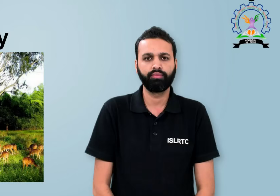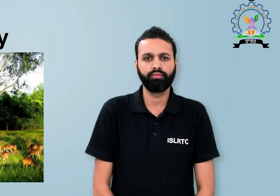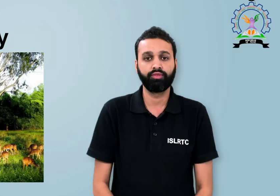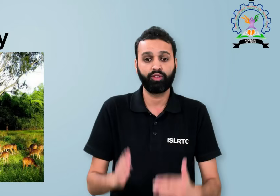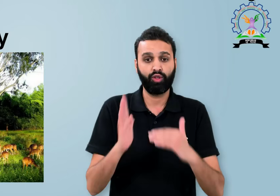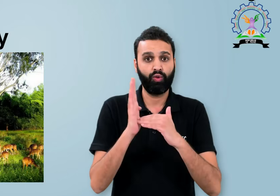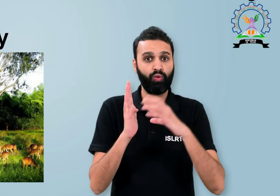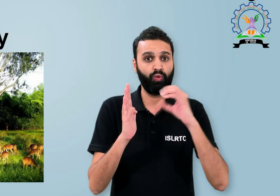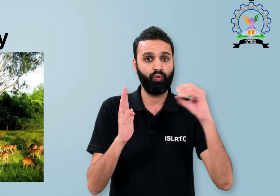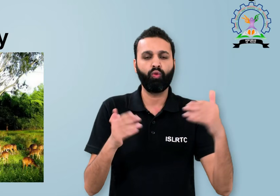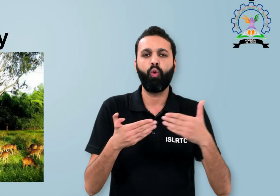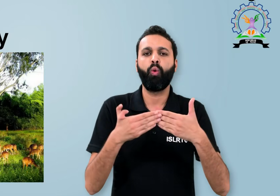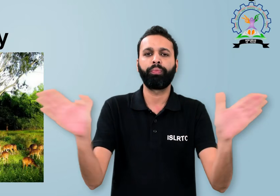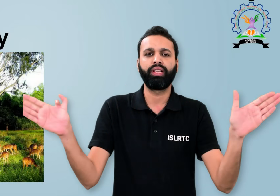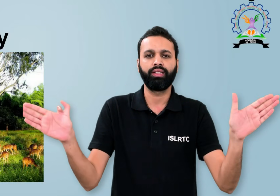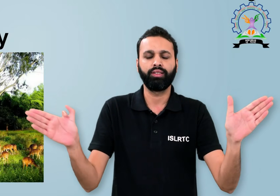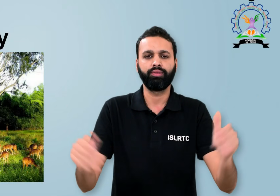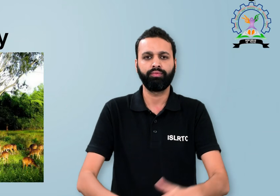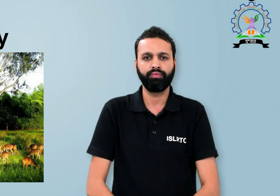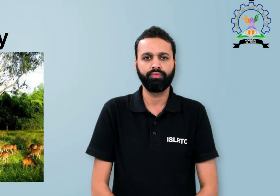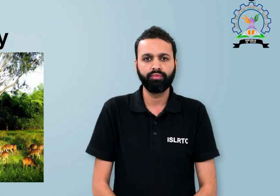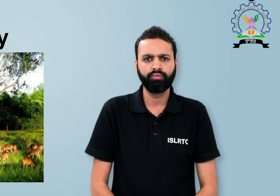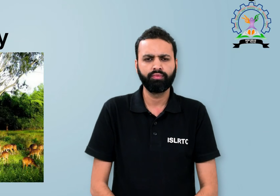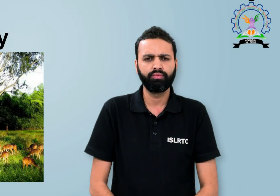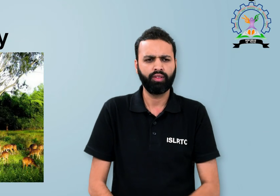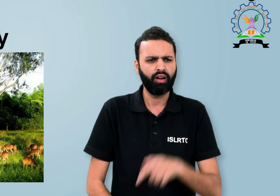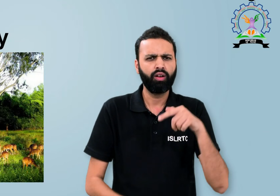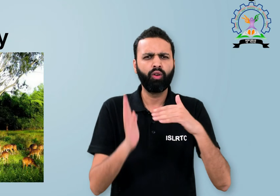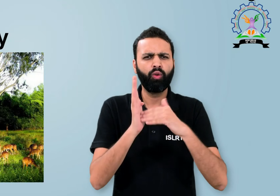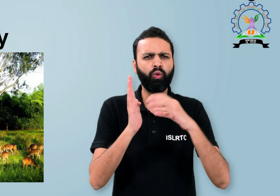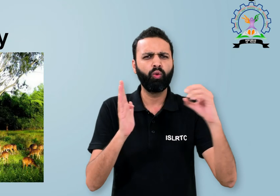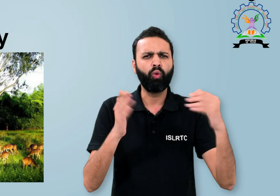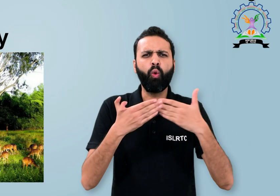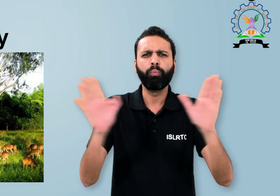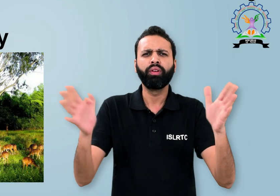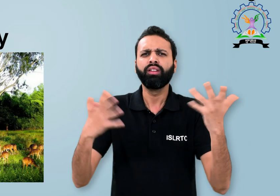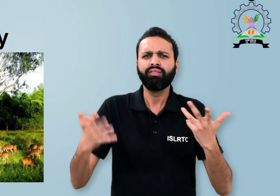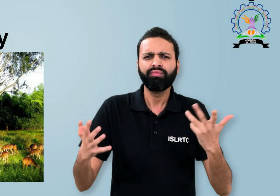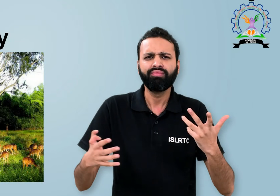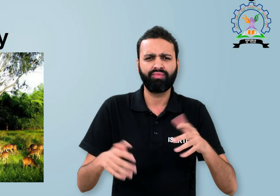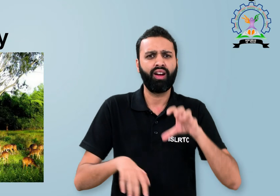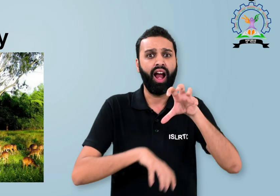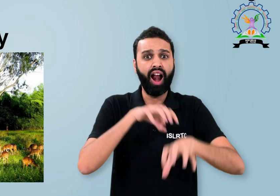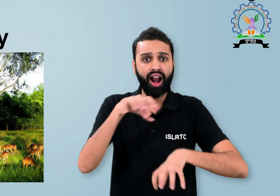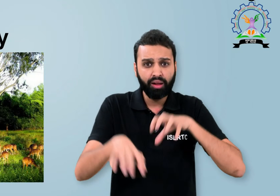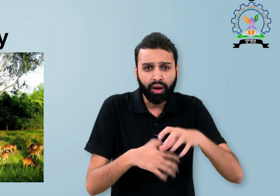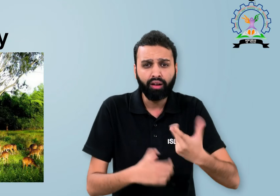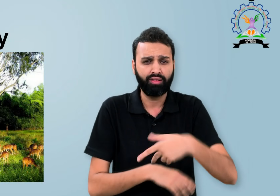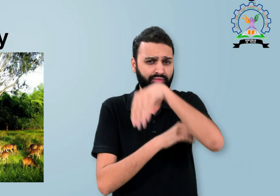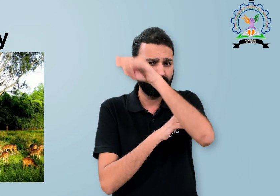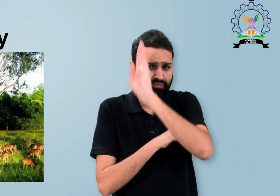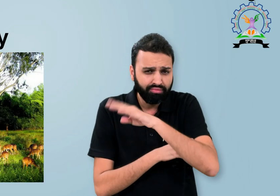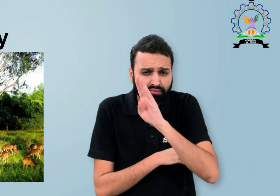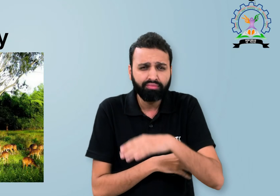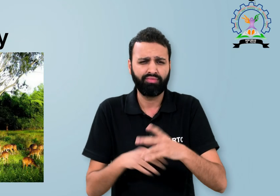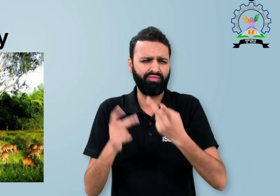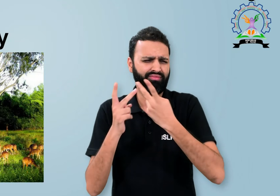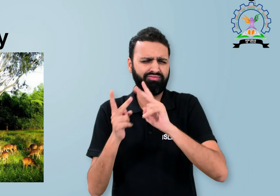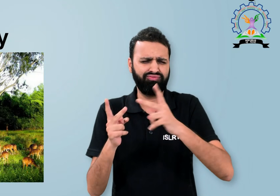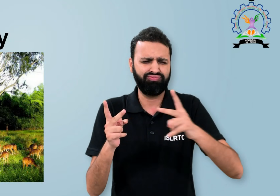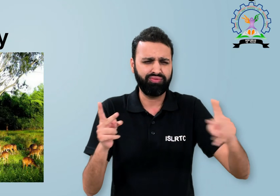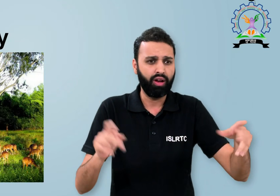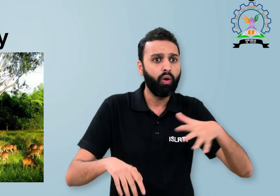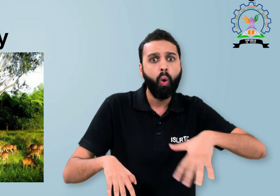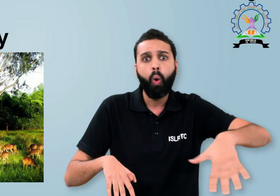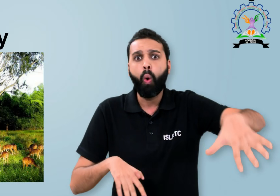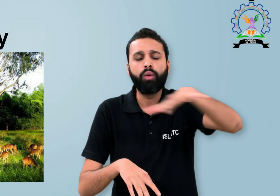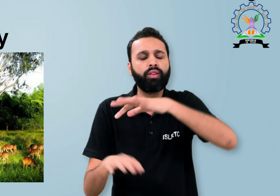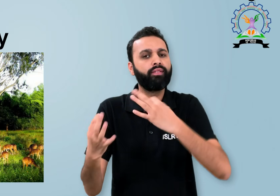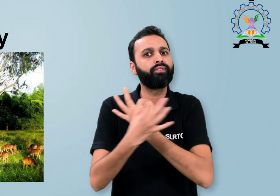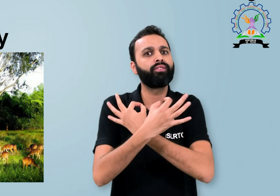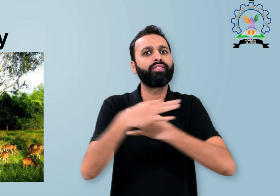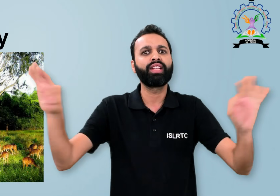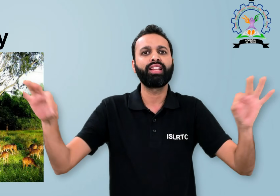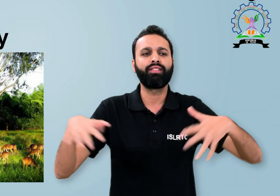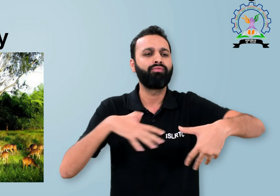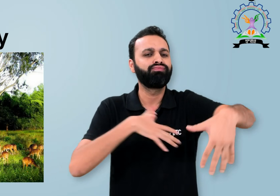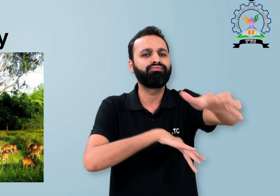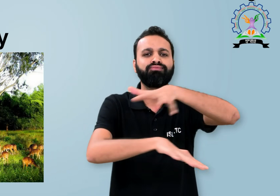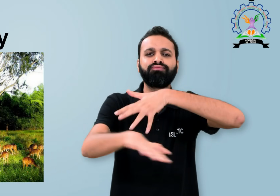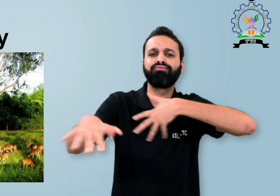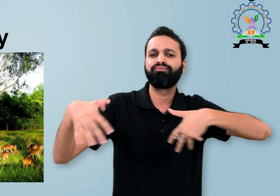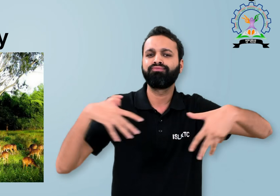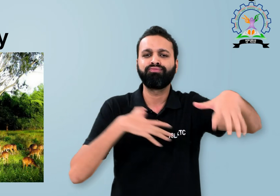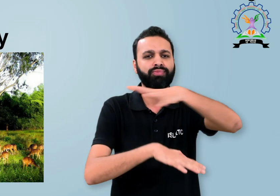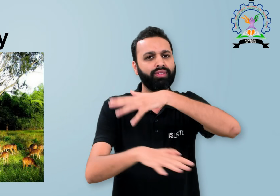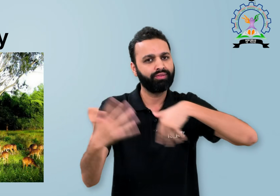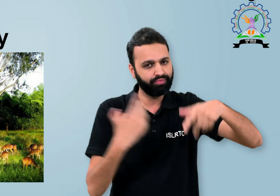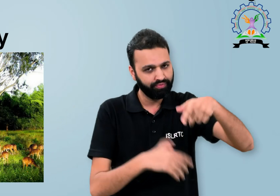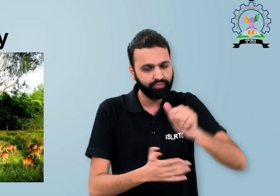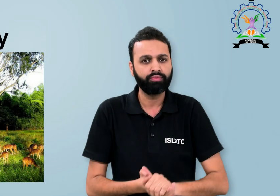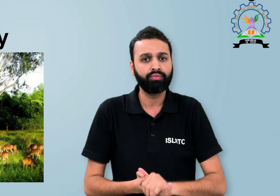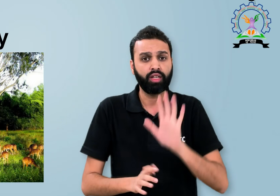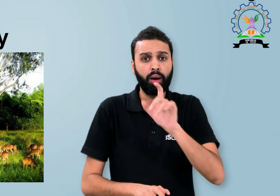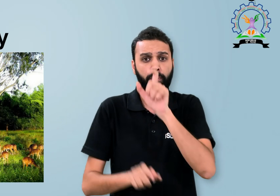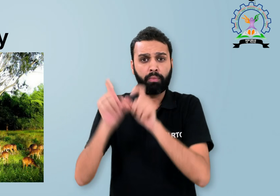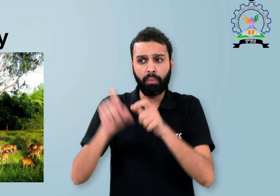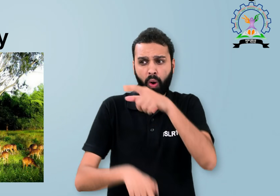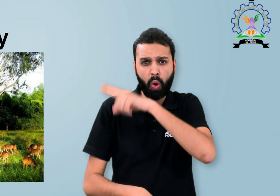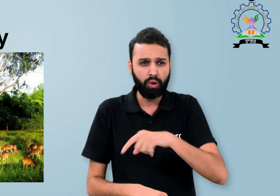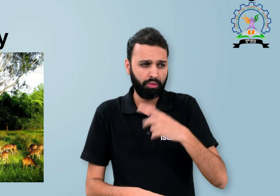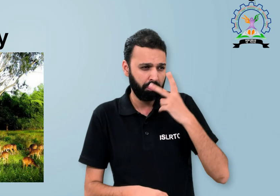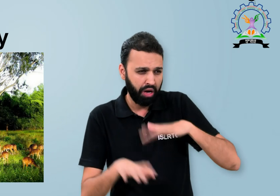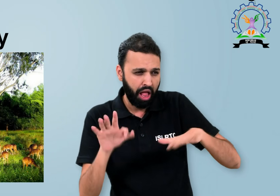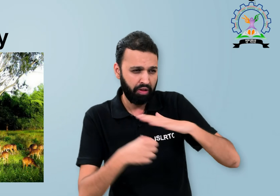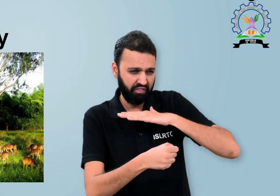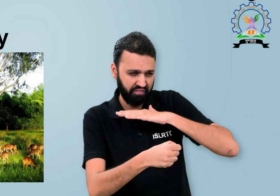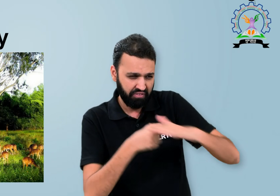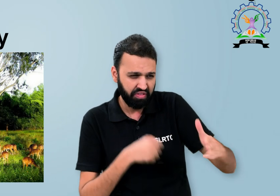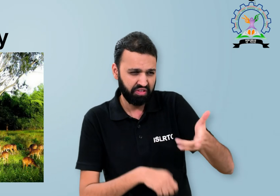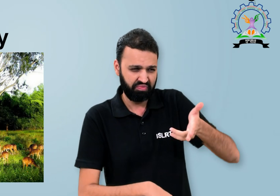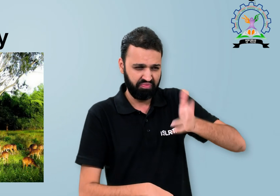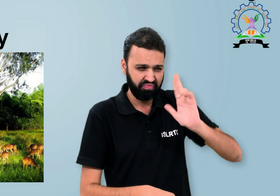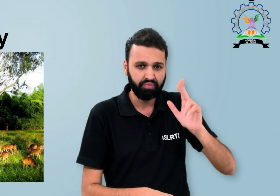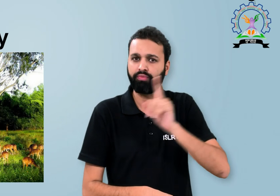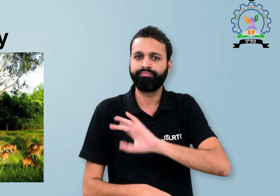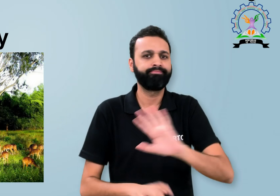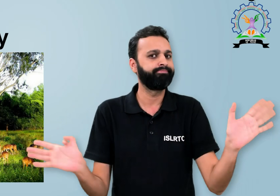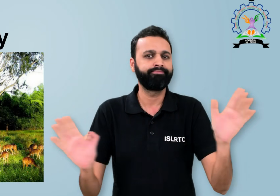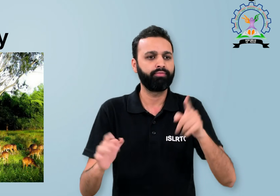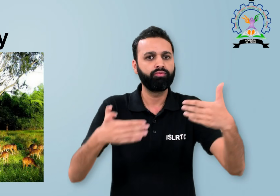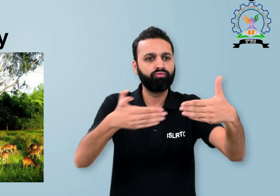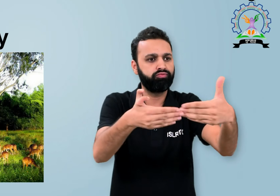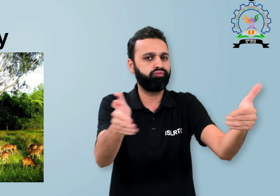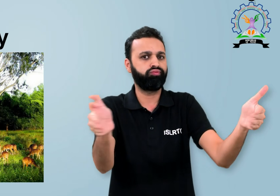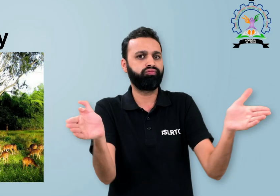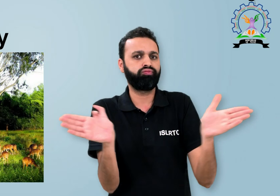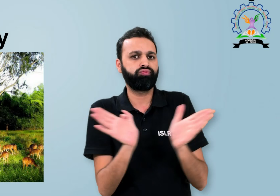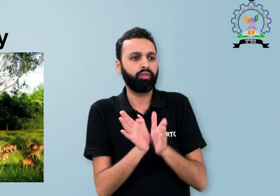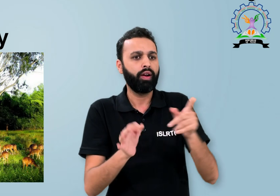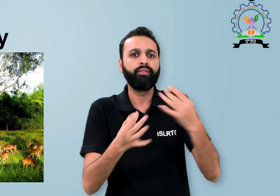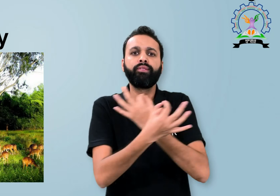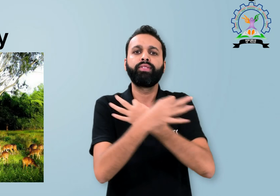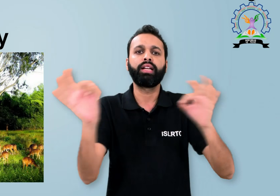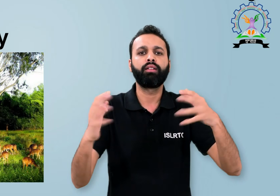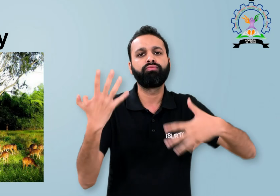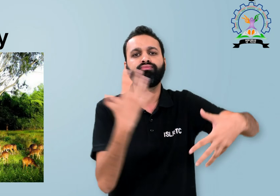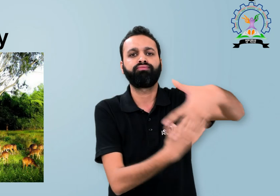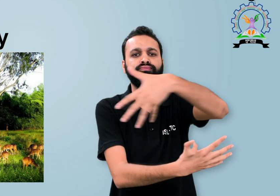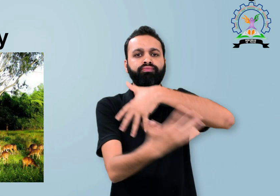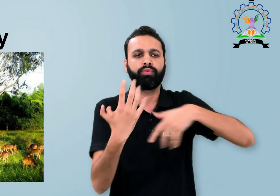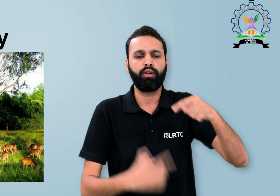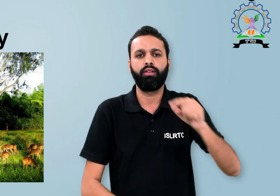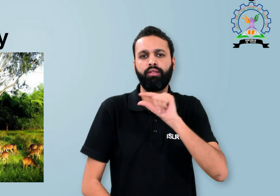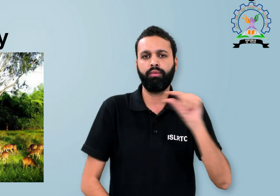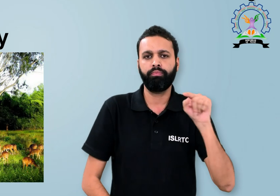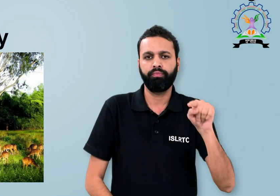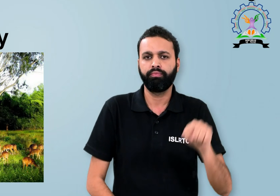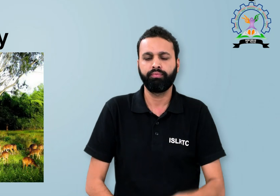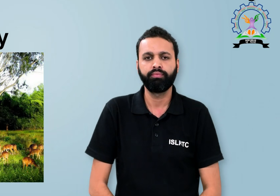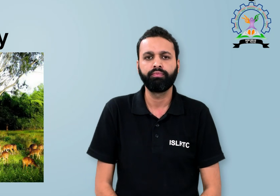Sanctuary A sanctuary is a protected reserved area for conservation of wild animals. It is the place where the wild animals remain safe.